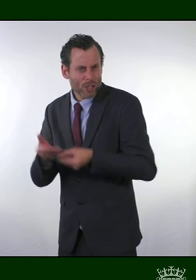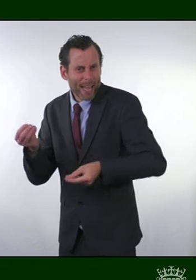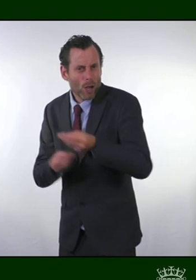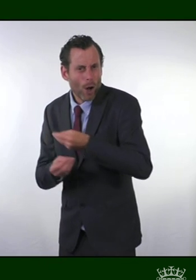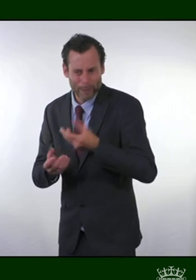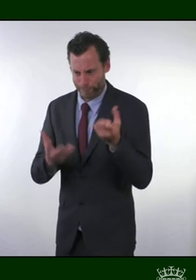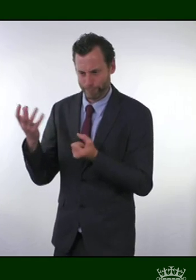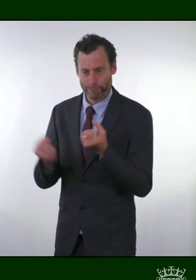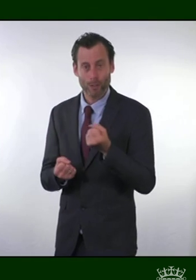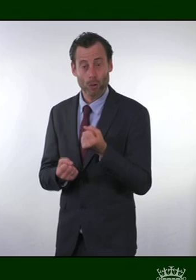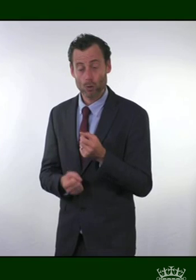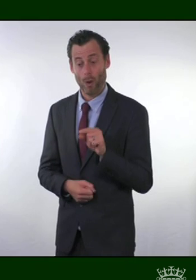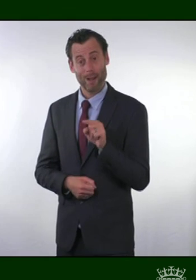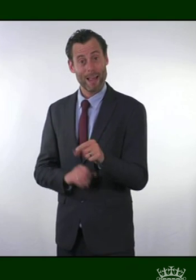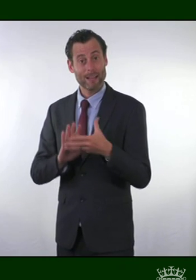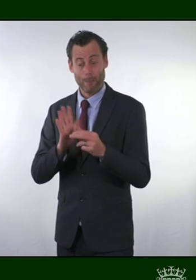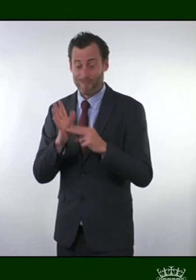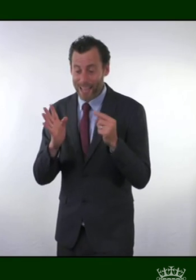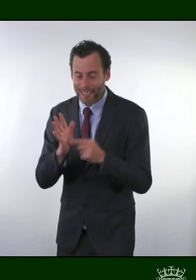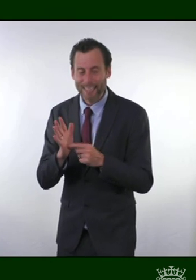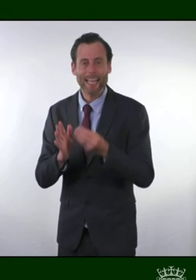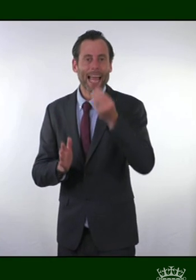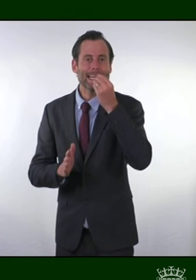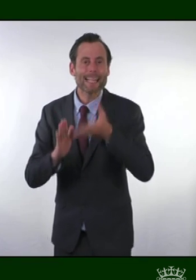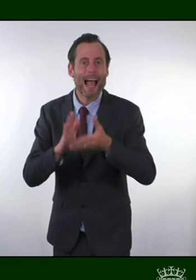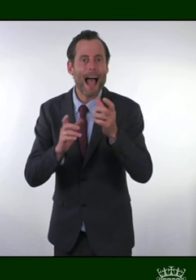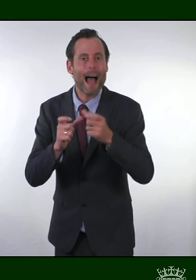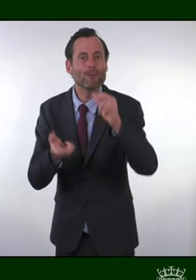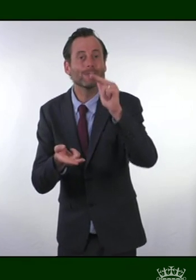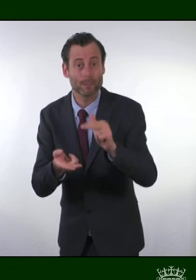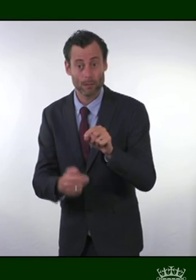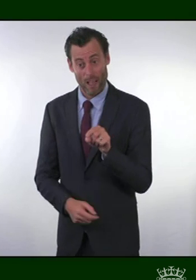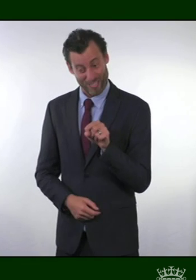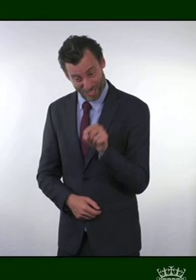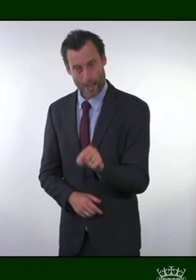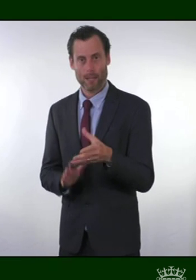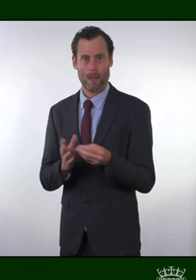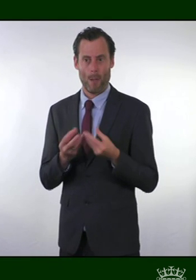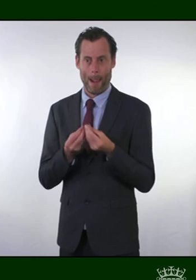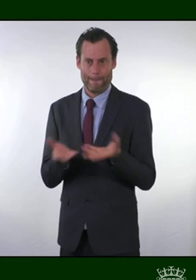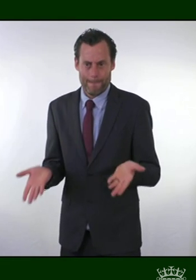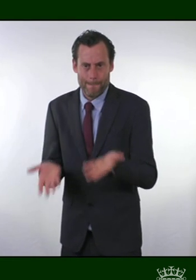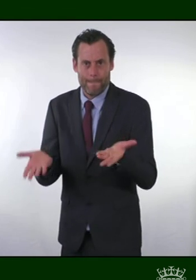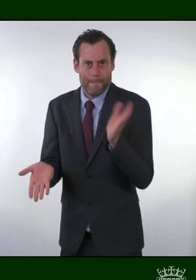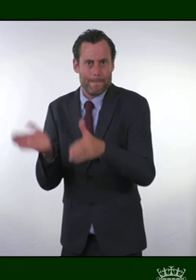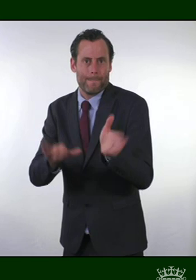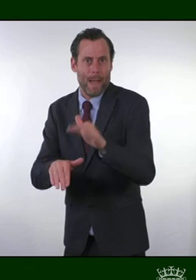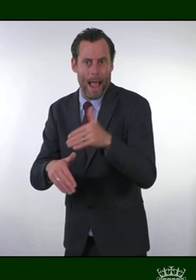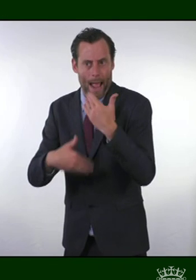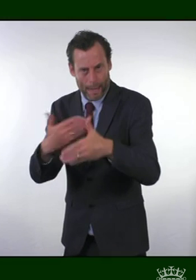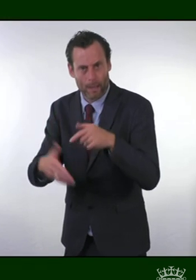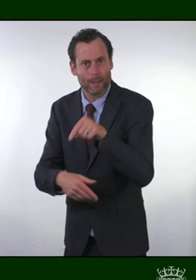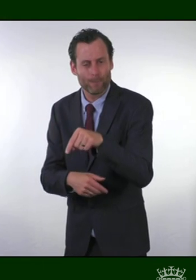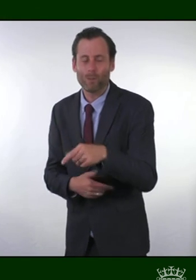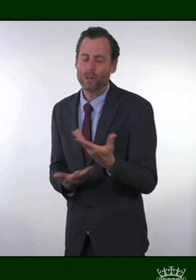The “eat out to help out” measure and the VAT reduction for these economies will be absolutely vital in driving Scotland’s growth going forward.